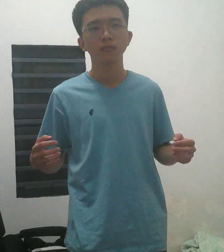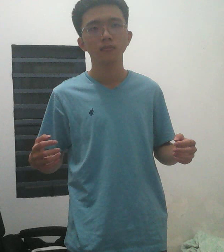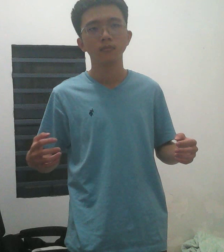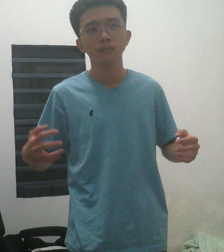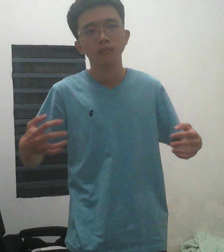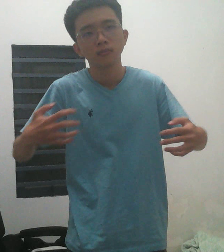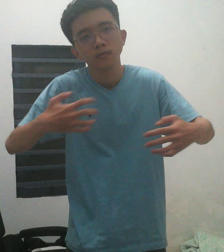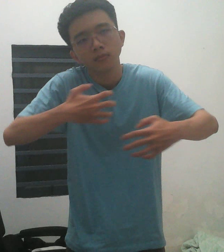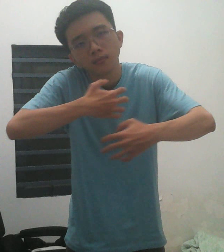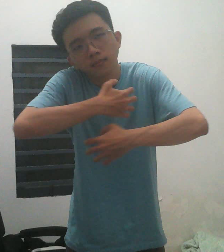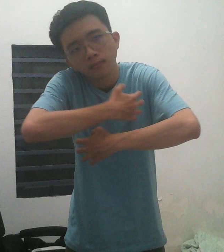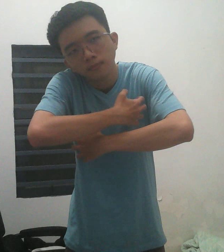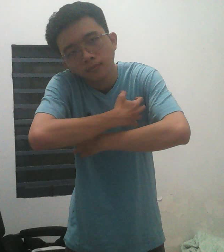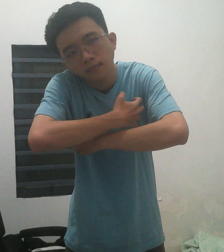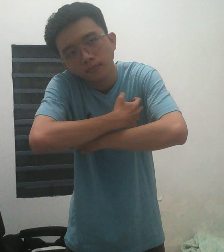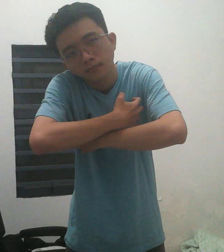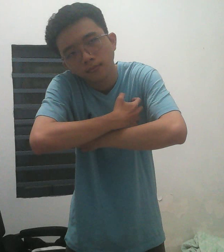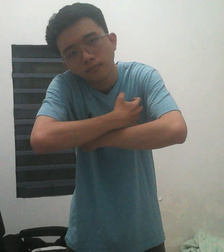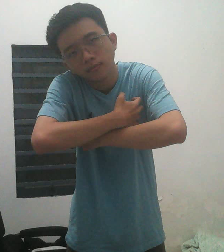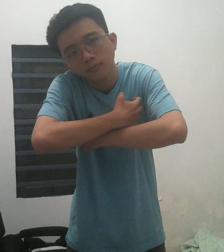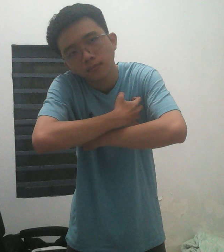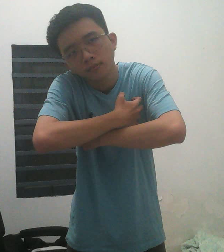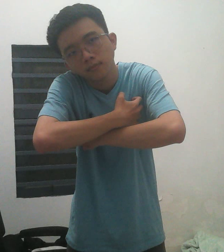om